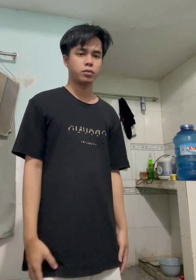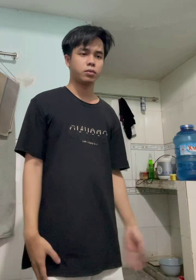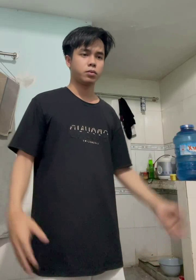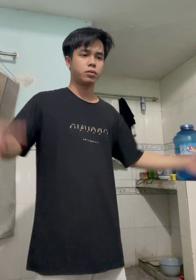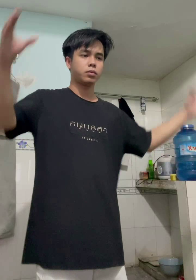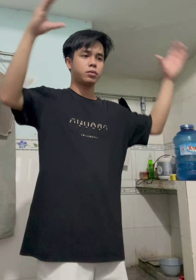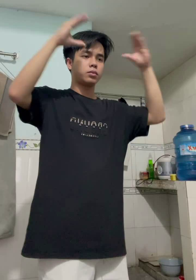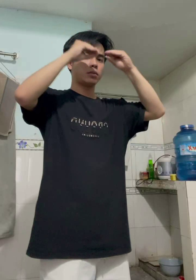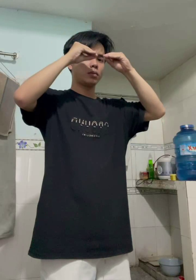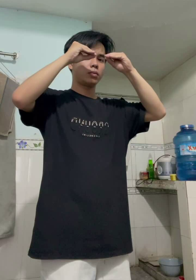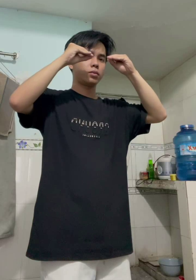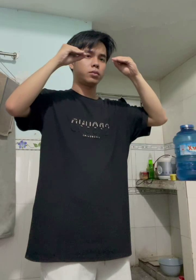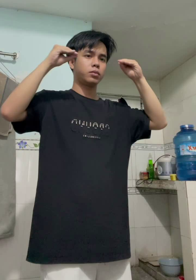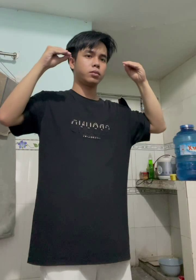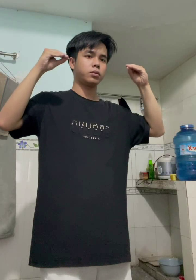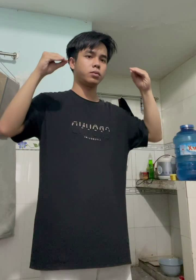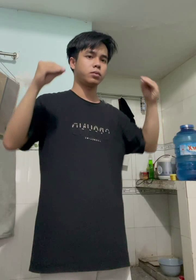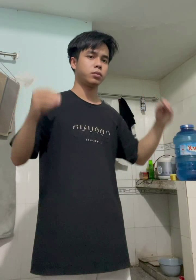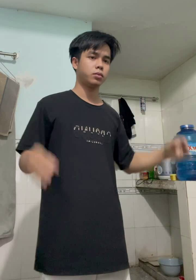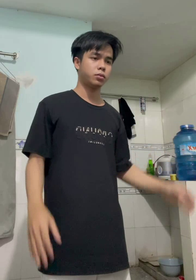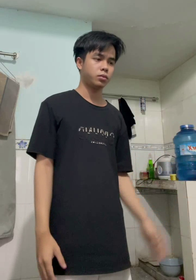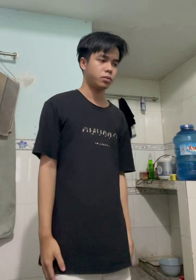buoi toi